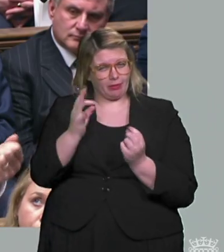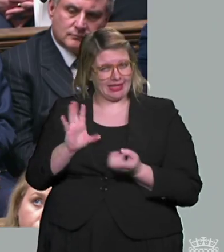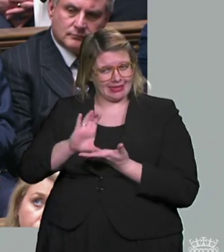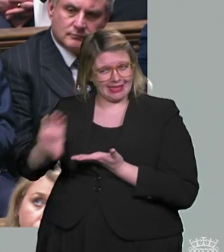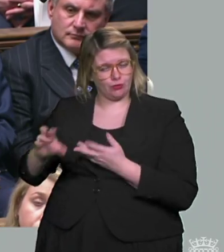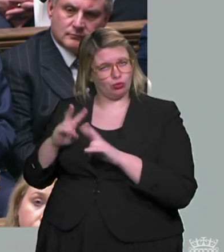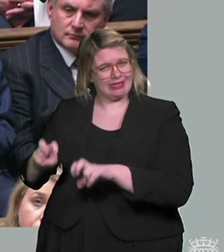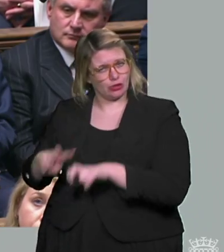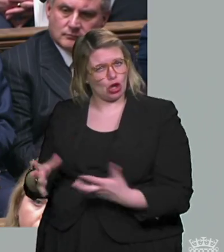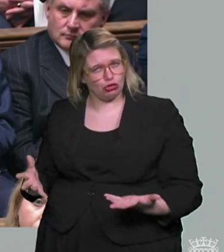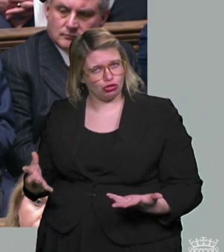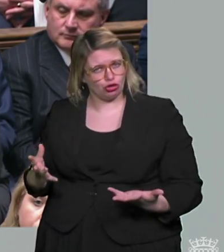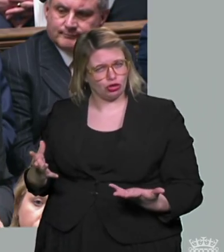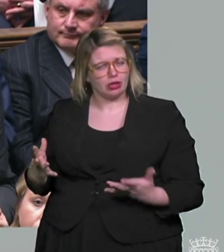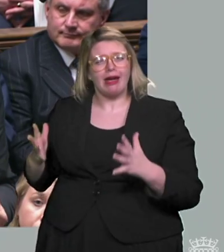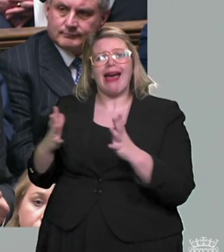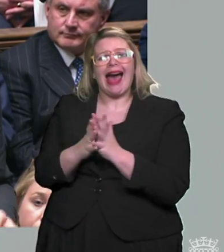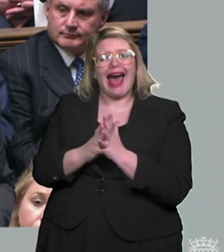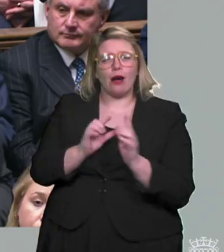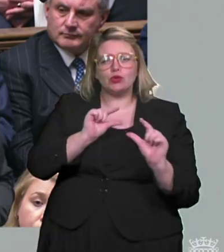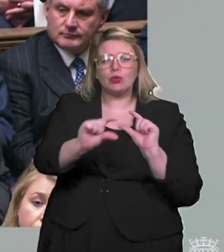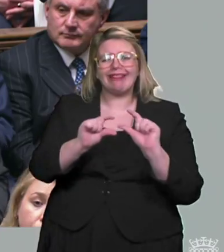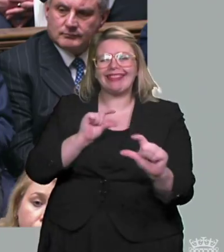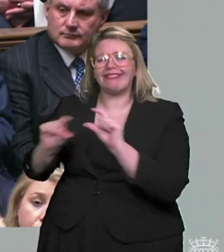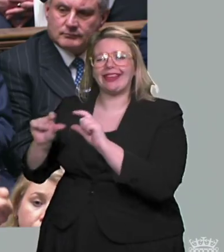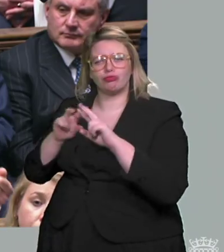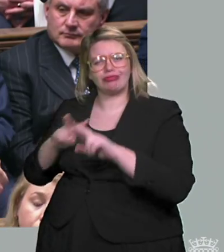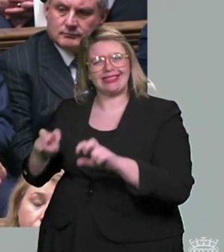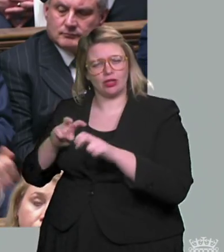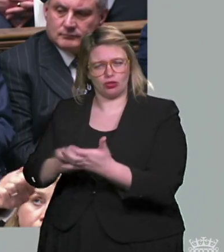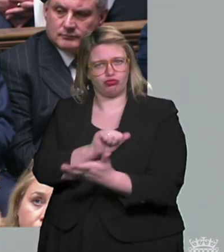The mechanism to distribute research funding effectively is broken.